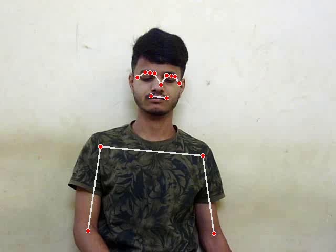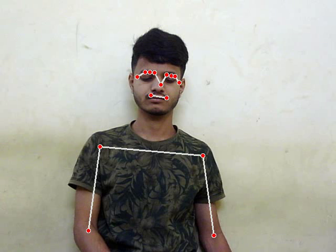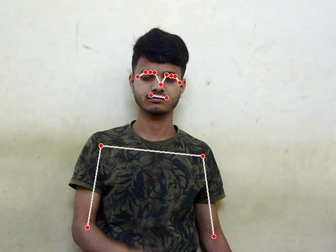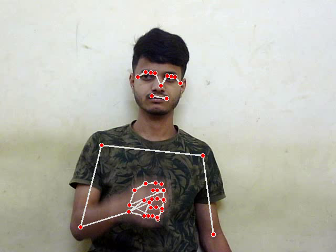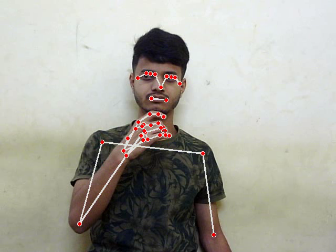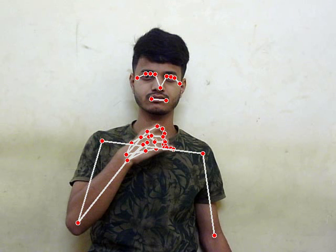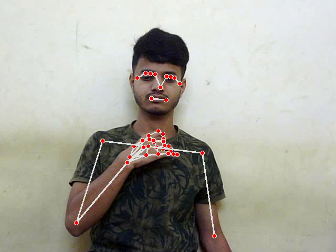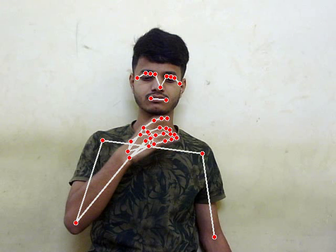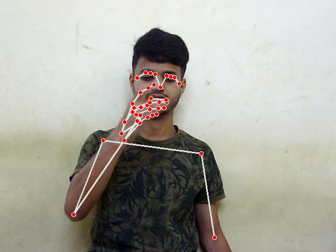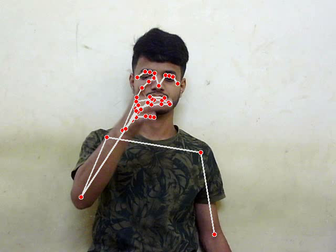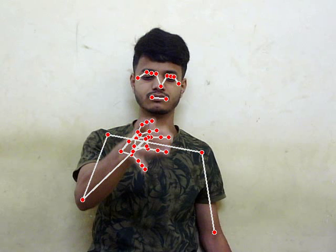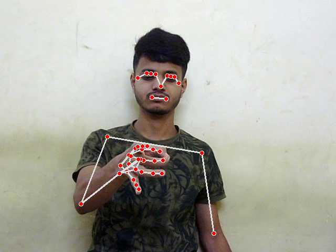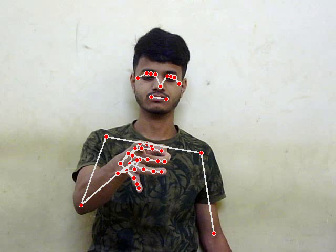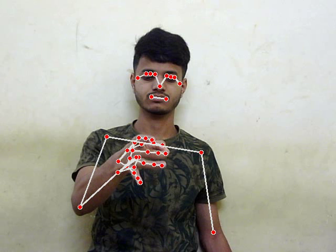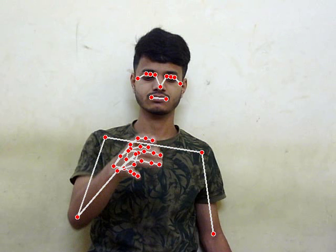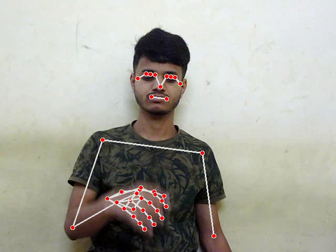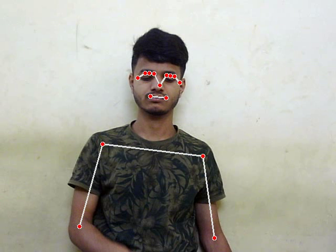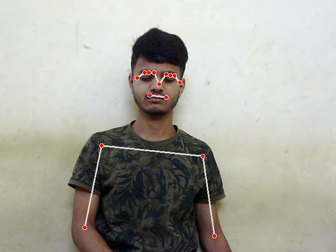like